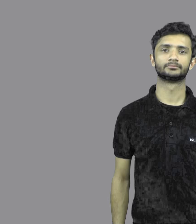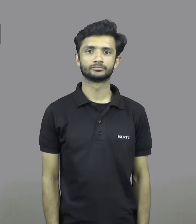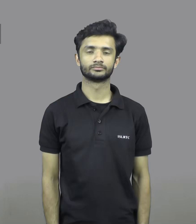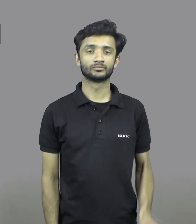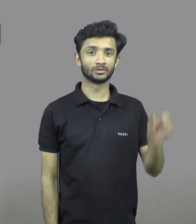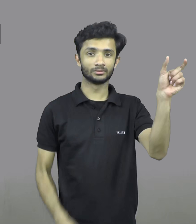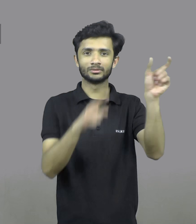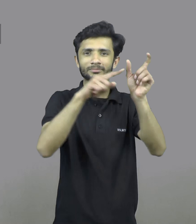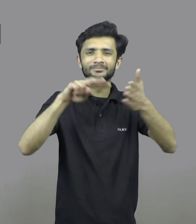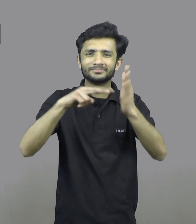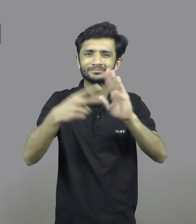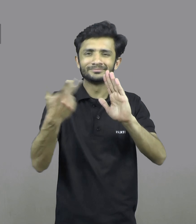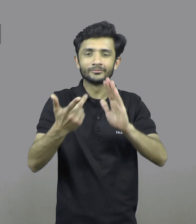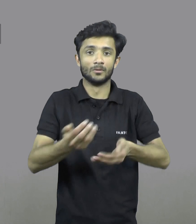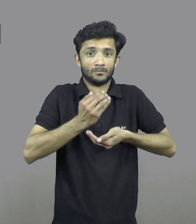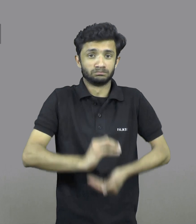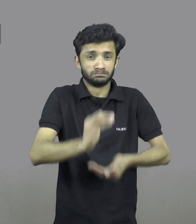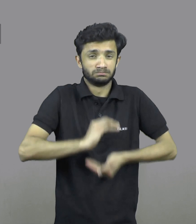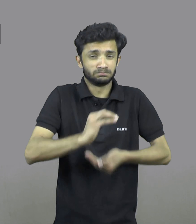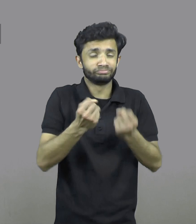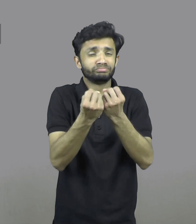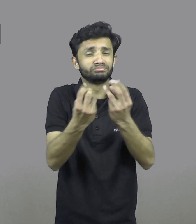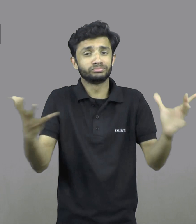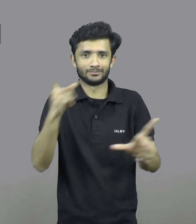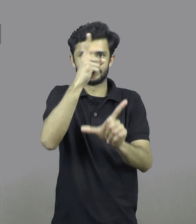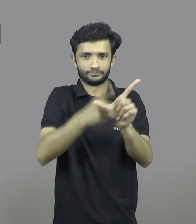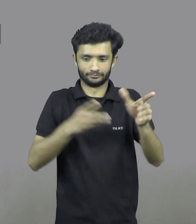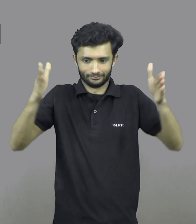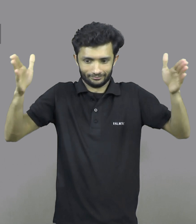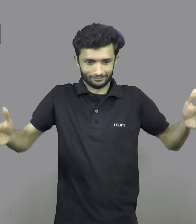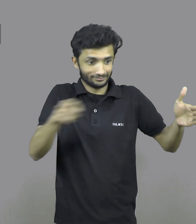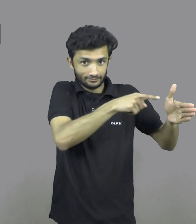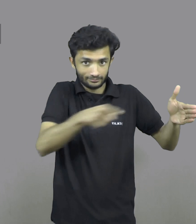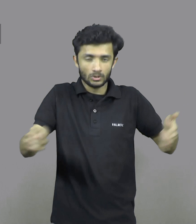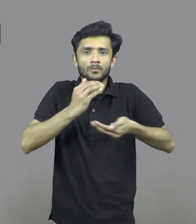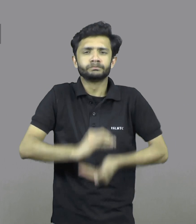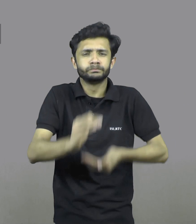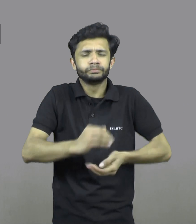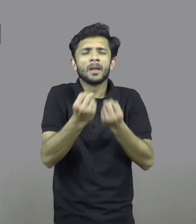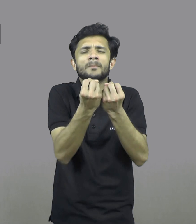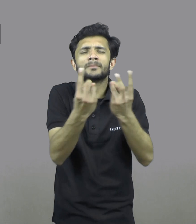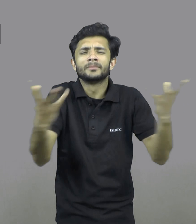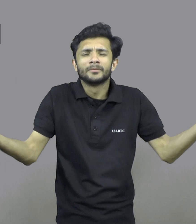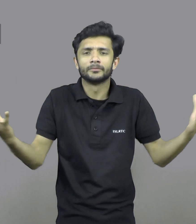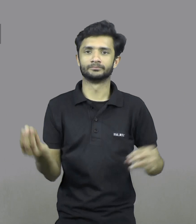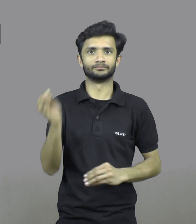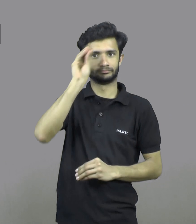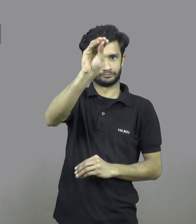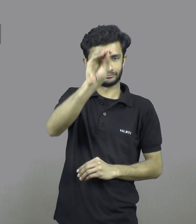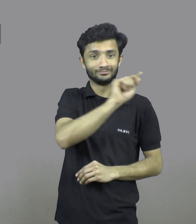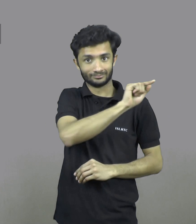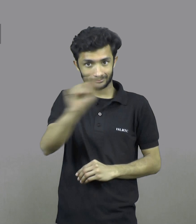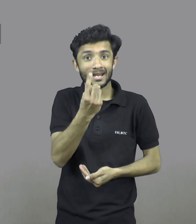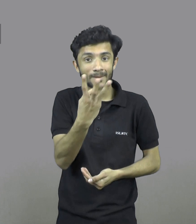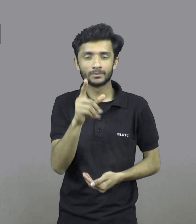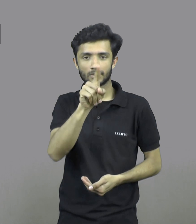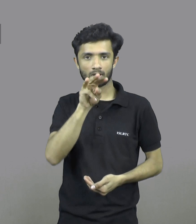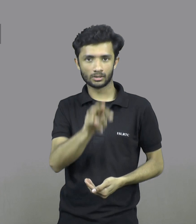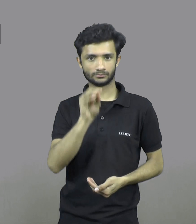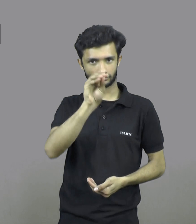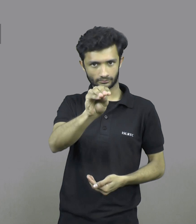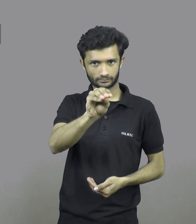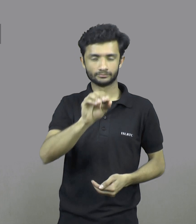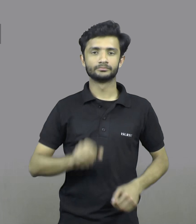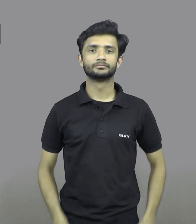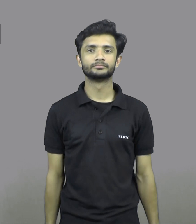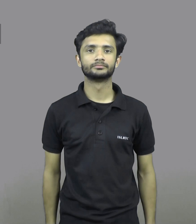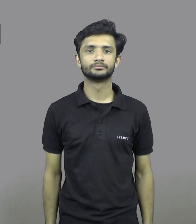Birth rate